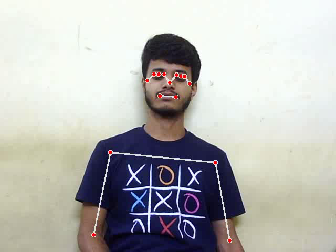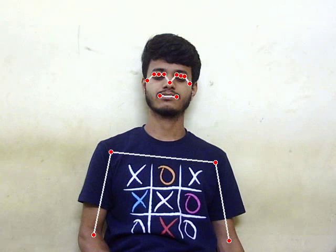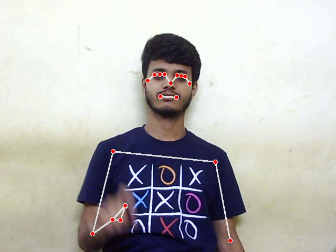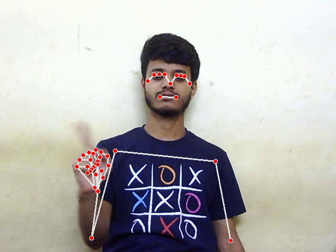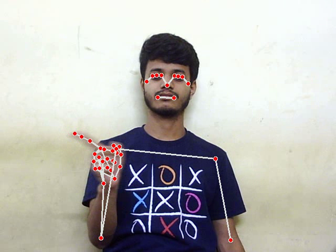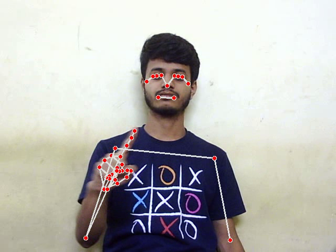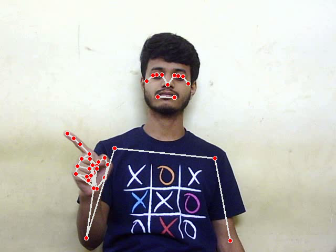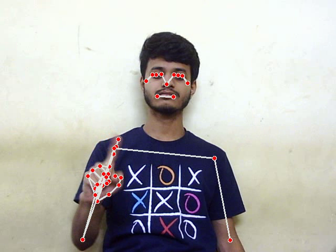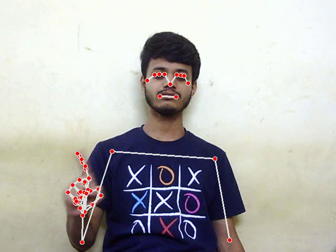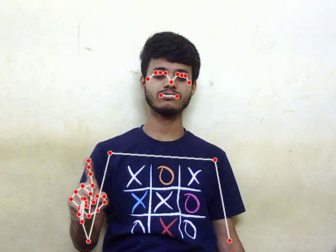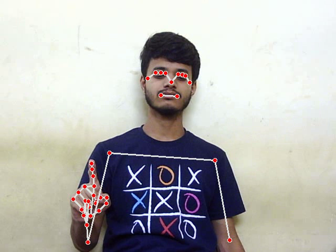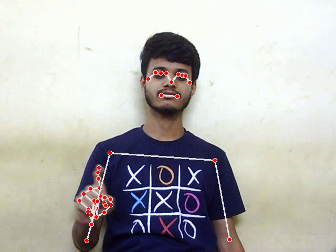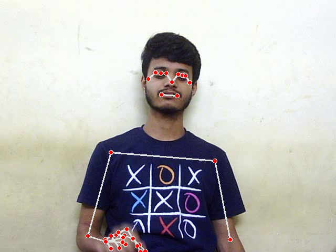where